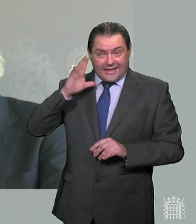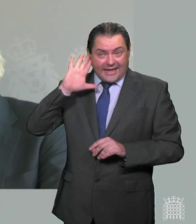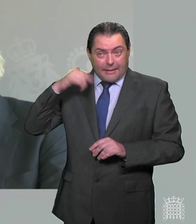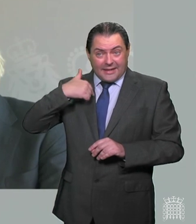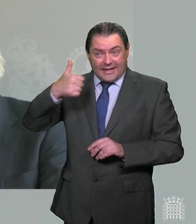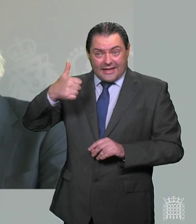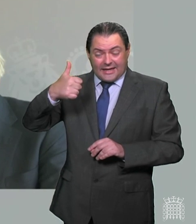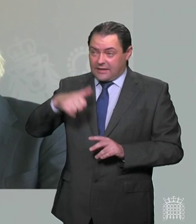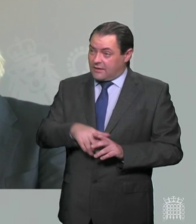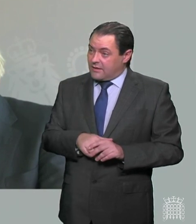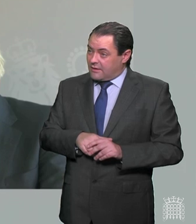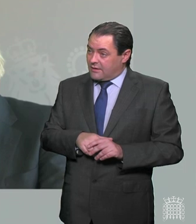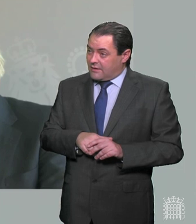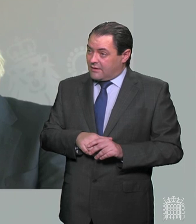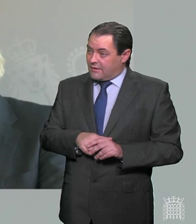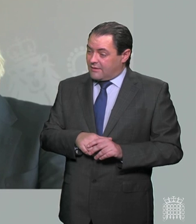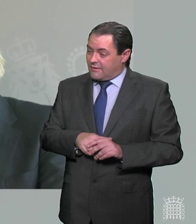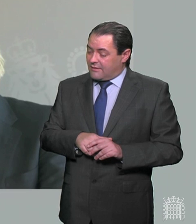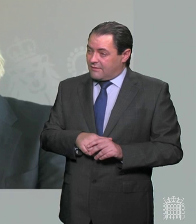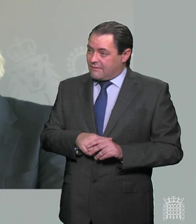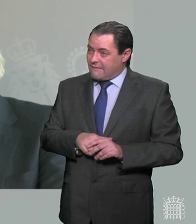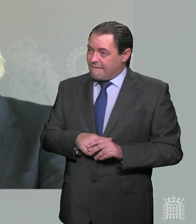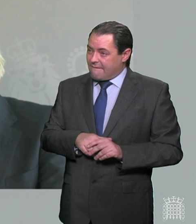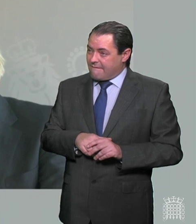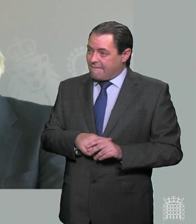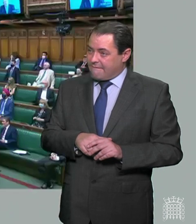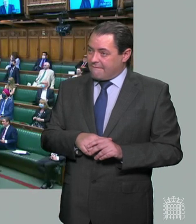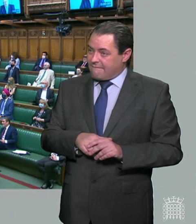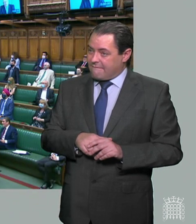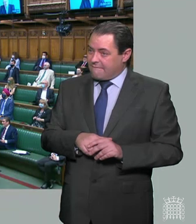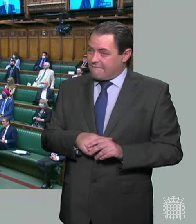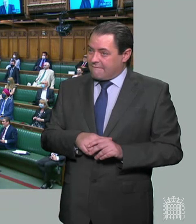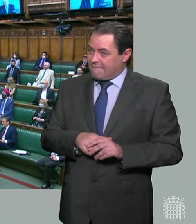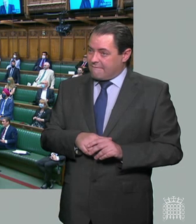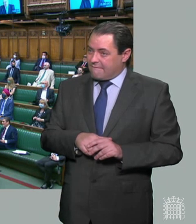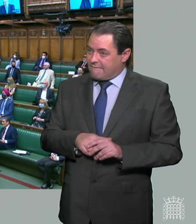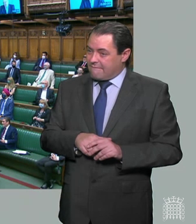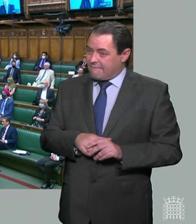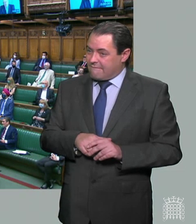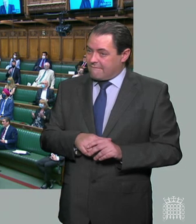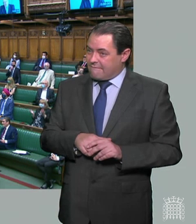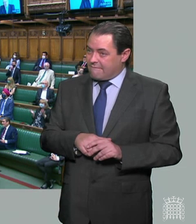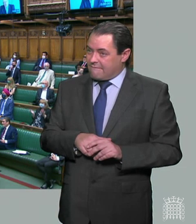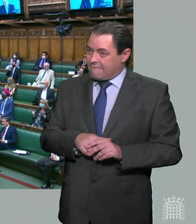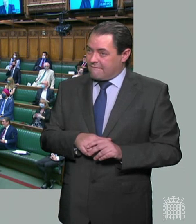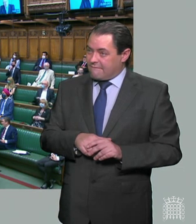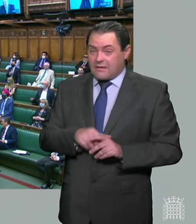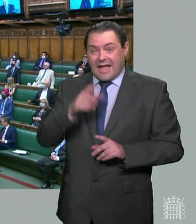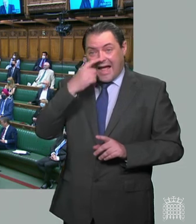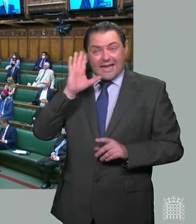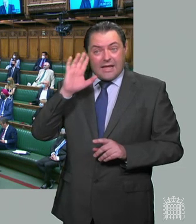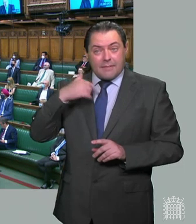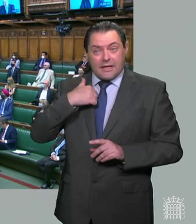Can you hear me, Mr Speaker?